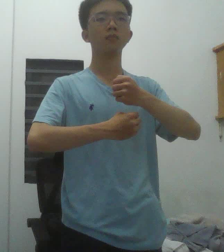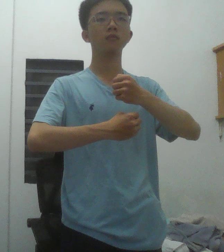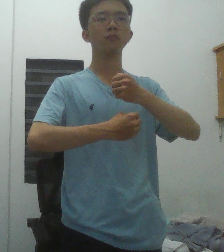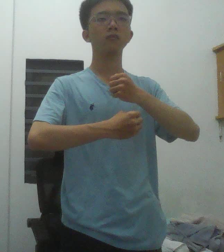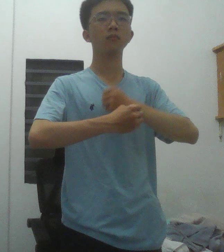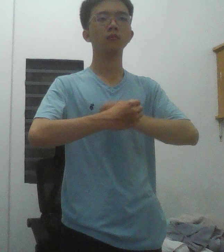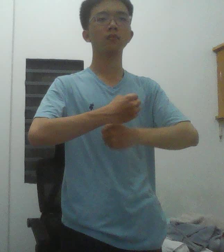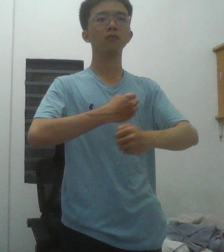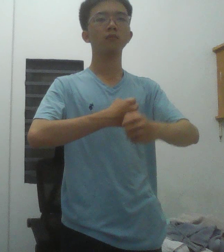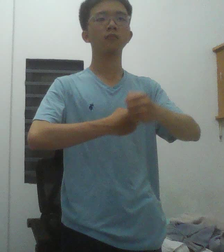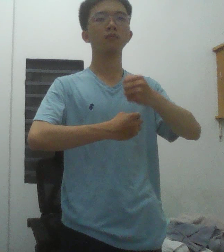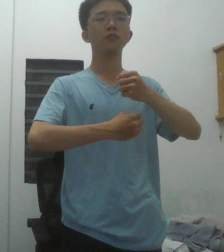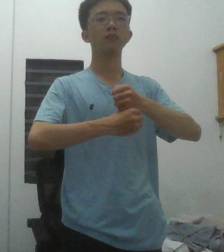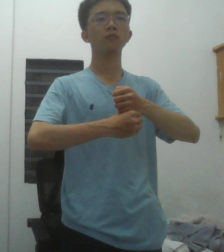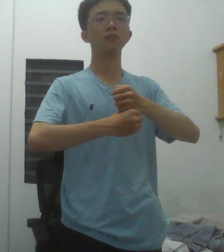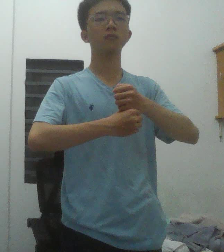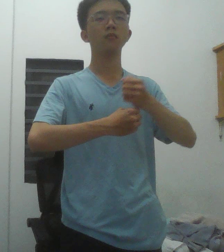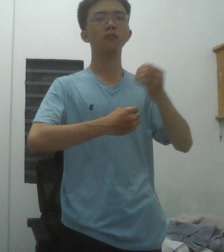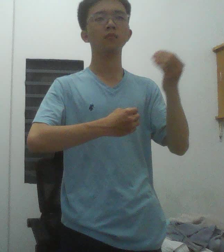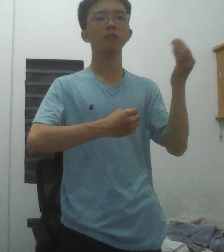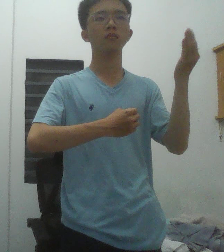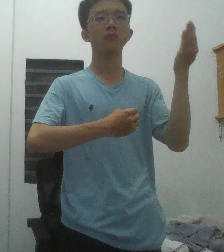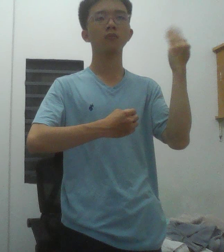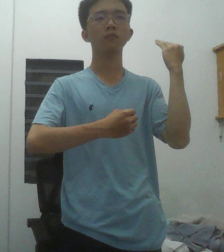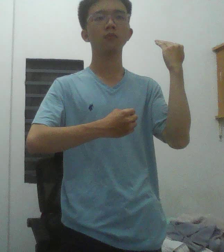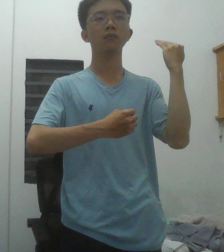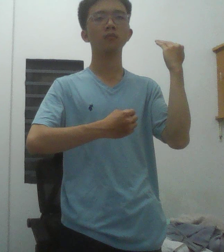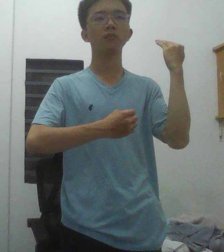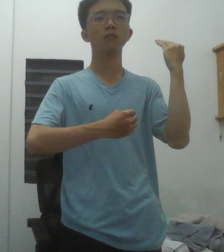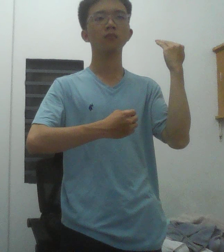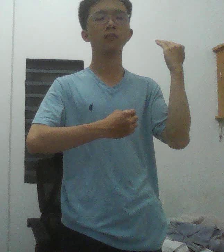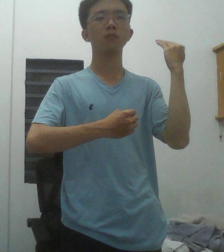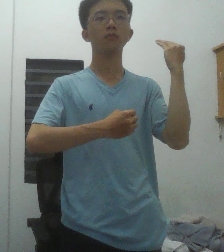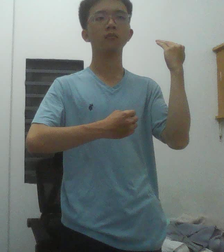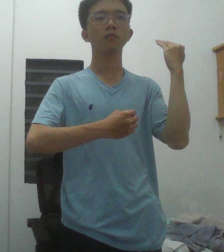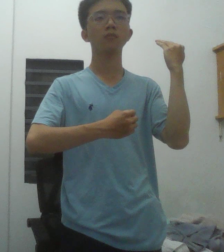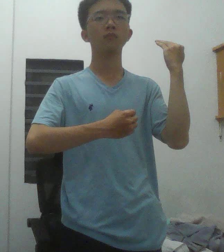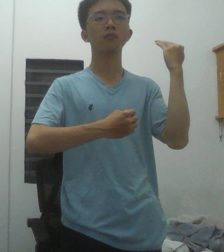nam truoc